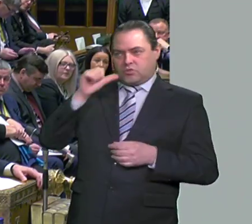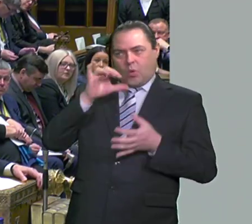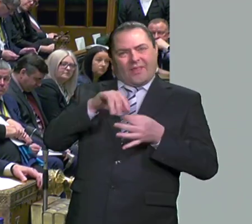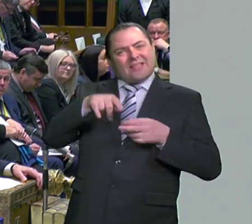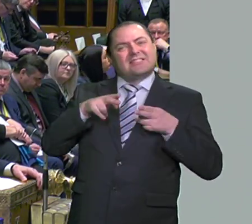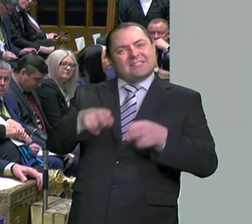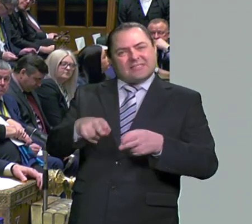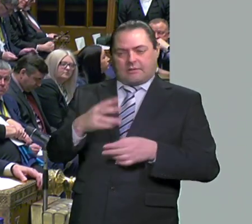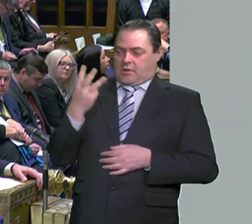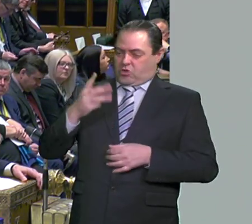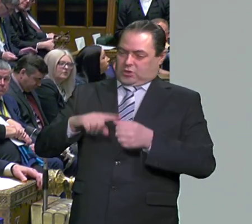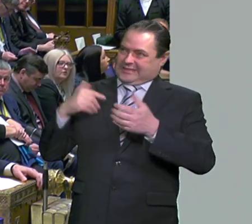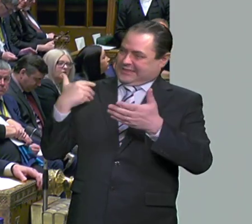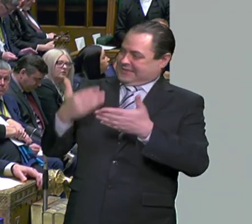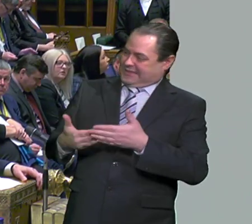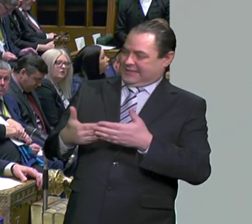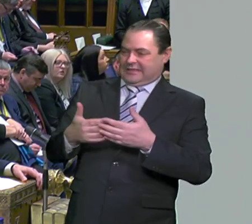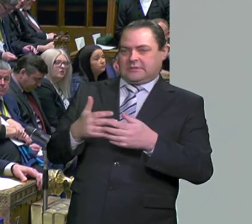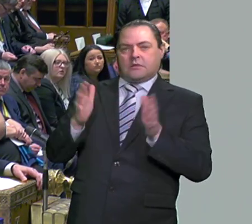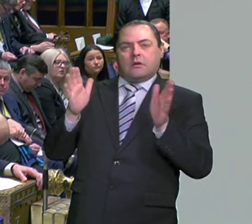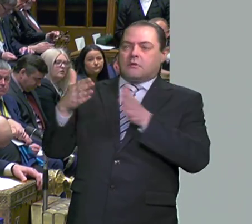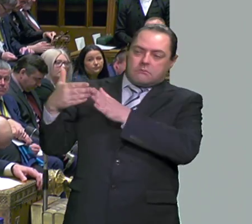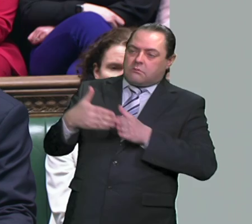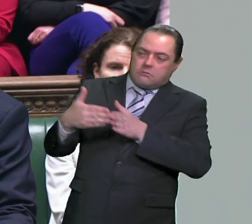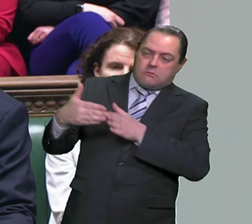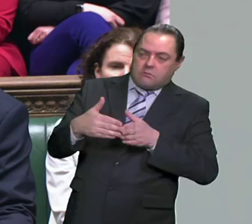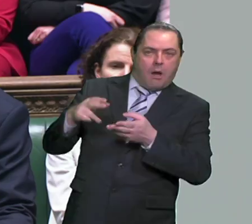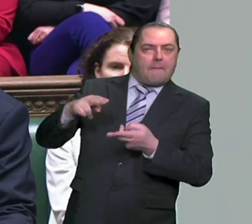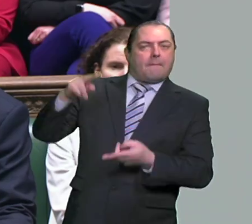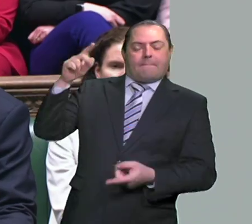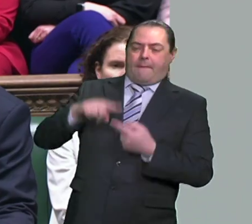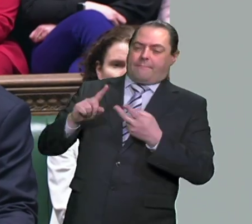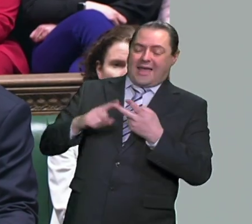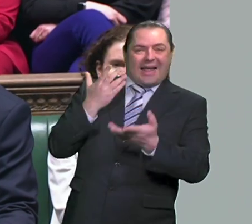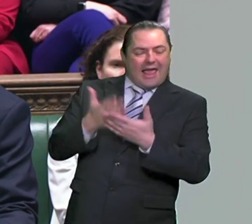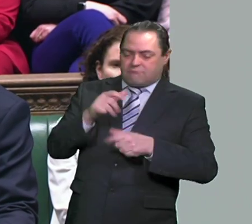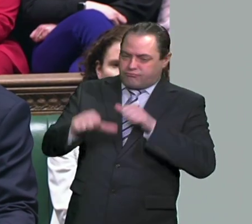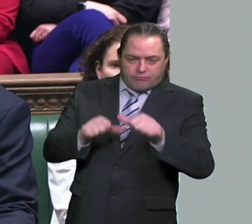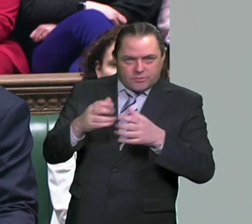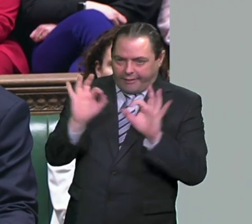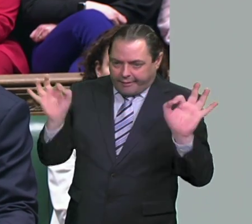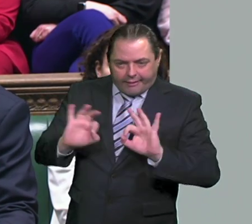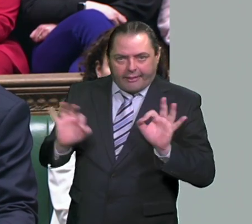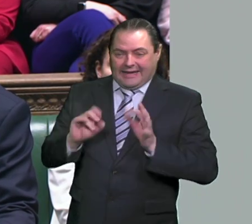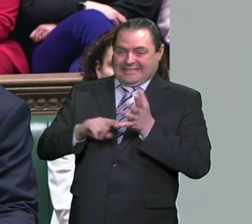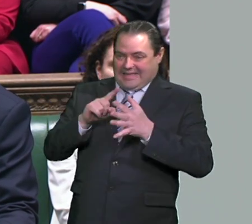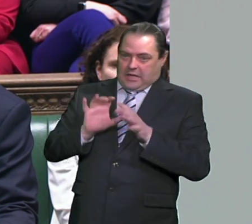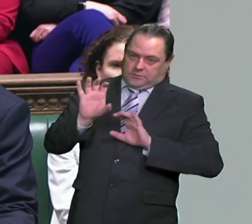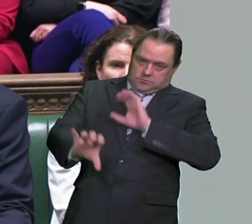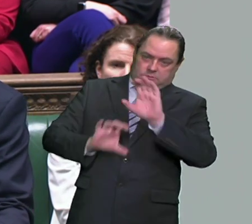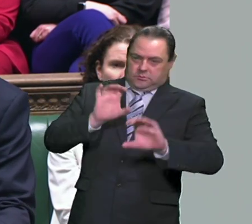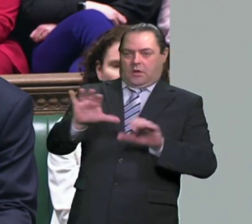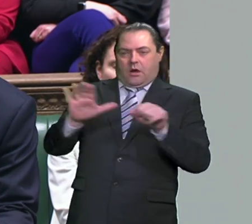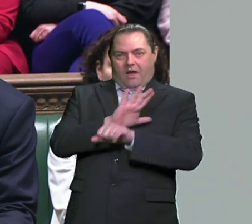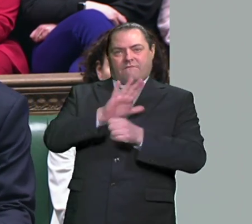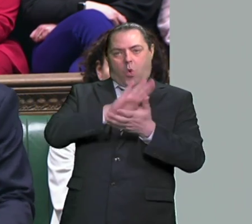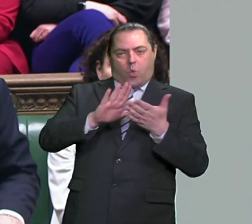After 13 years, small boat crossings are higher than ever; claims are unprocessed; the taxpayer is paying for hotel rooms.